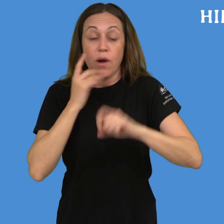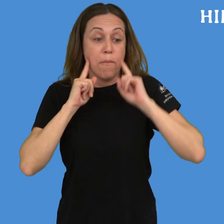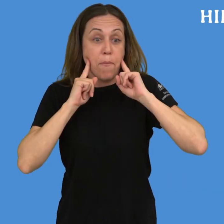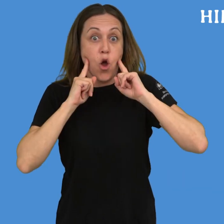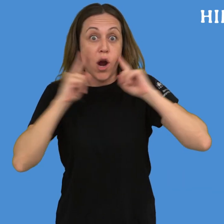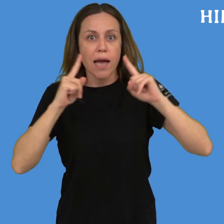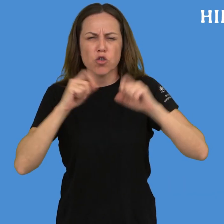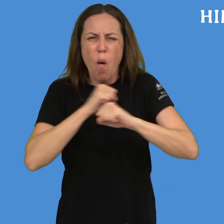caso